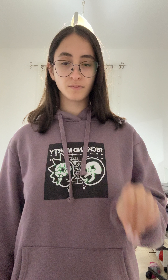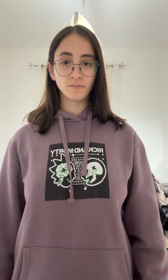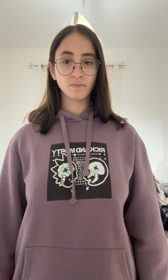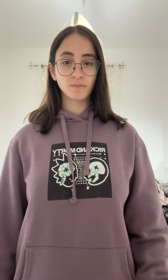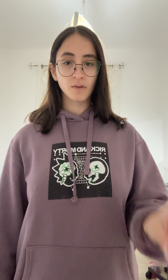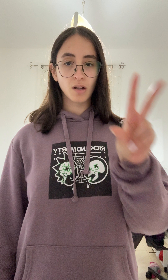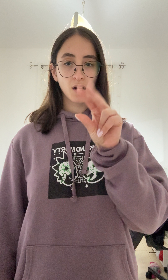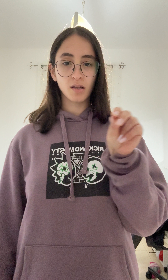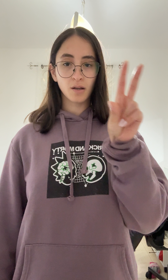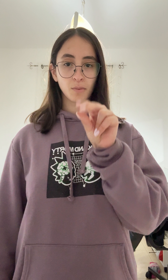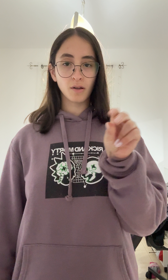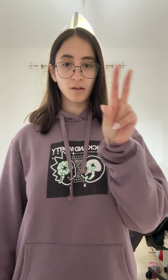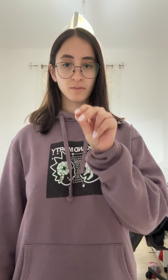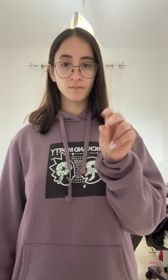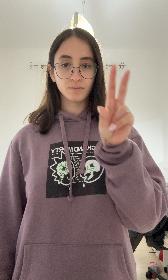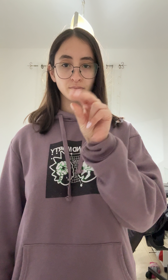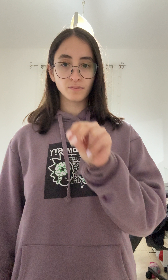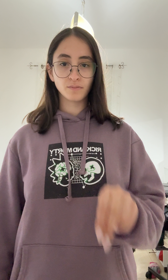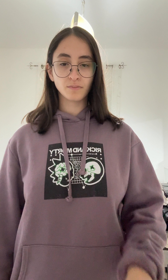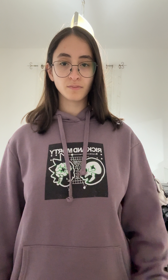לדבר